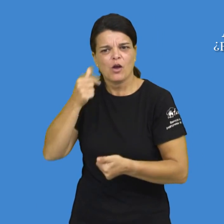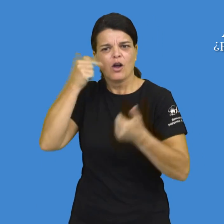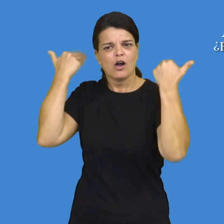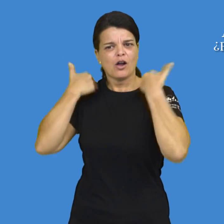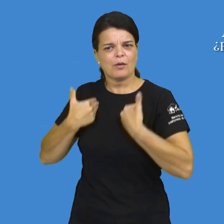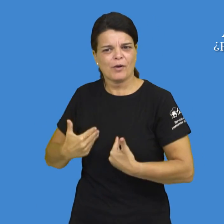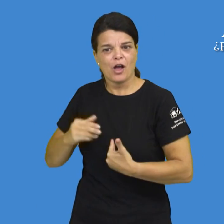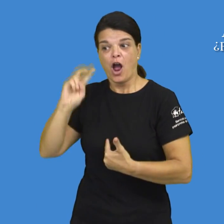cuerpo